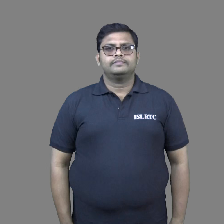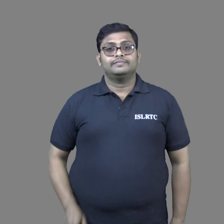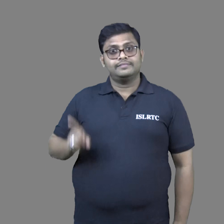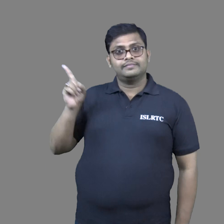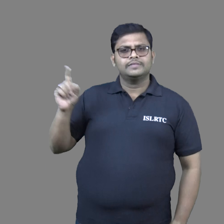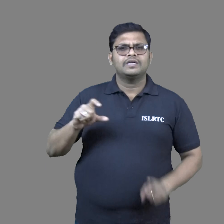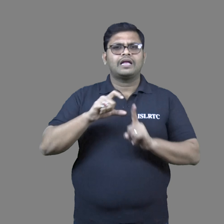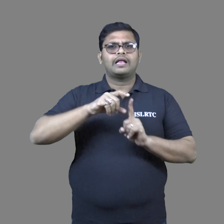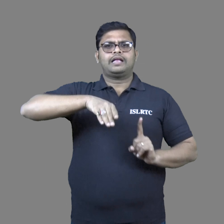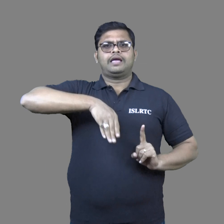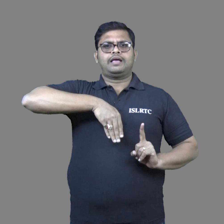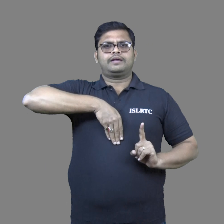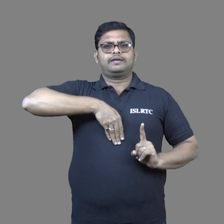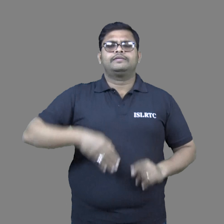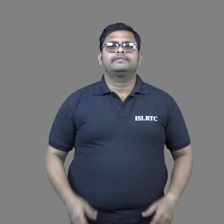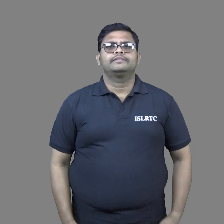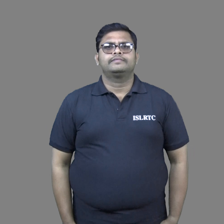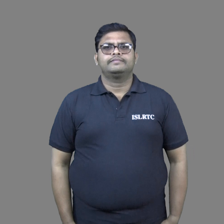Delegate (West Bengal)